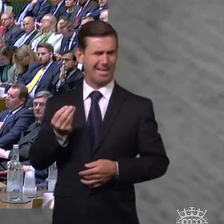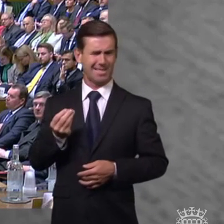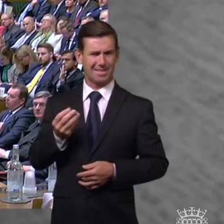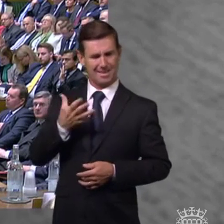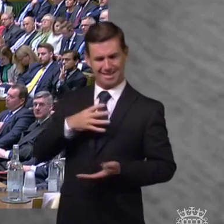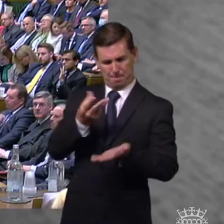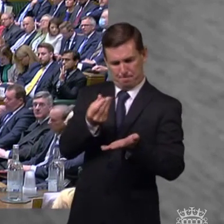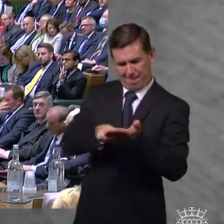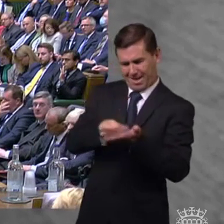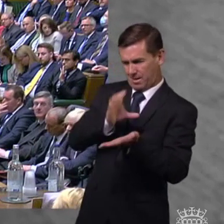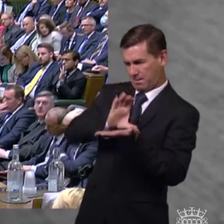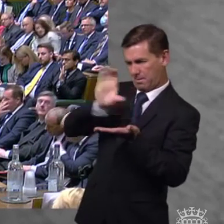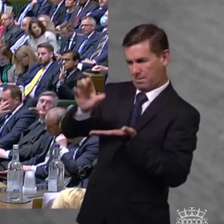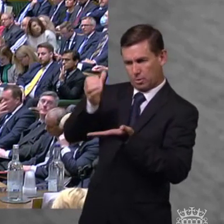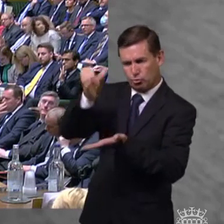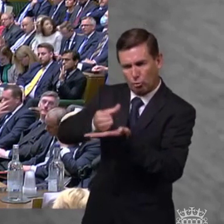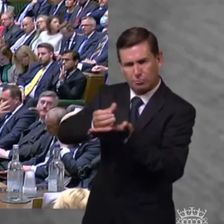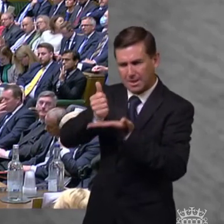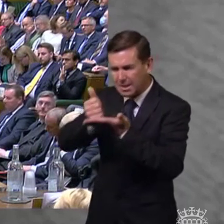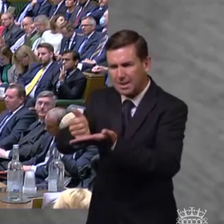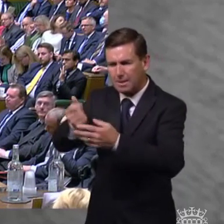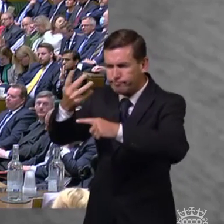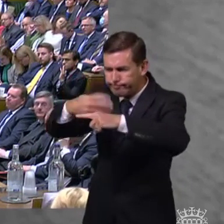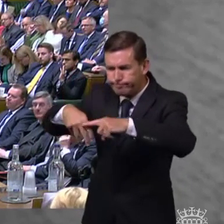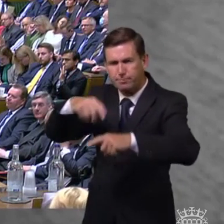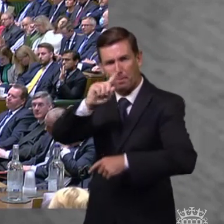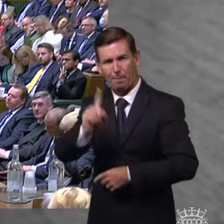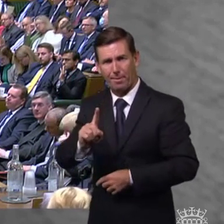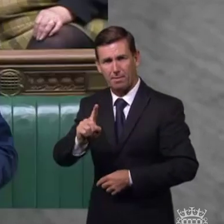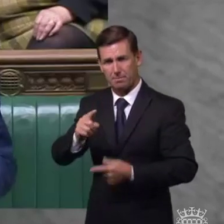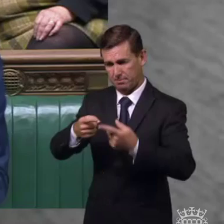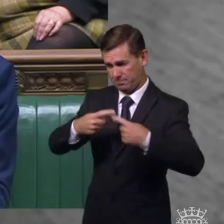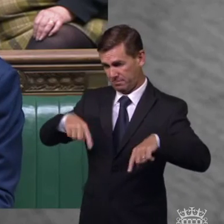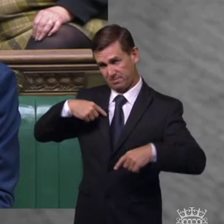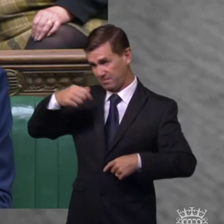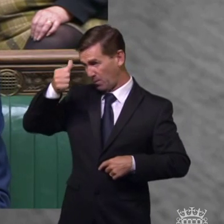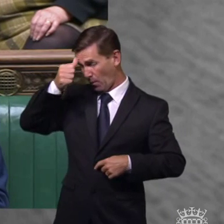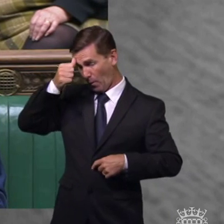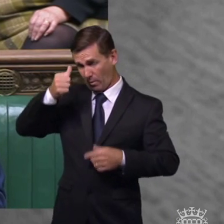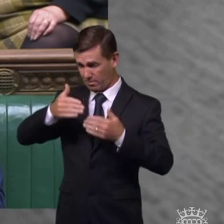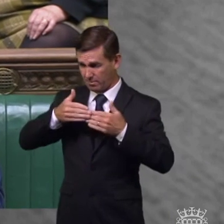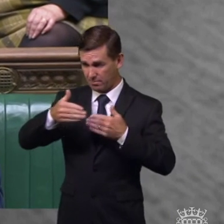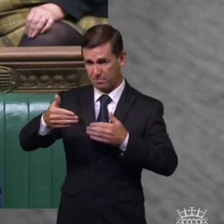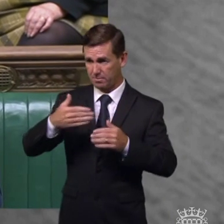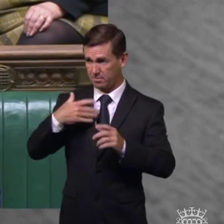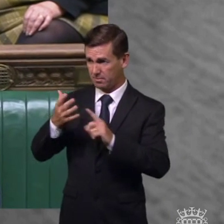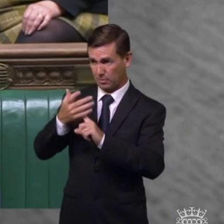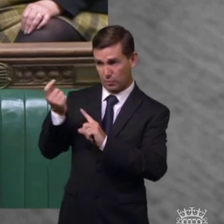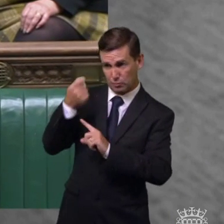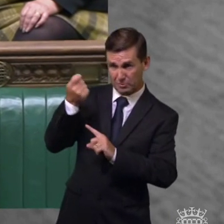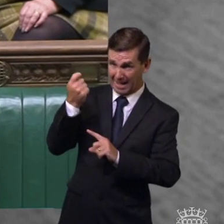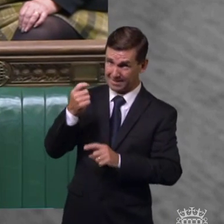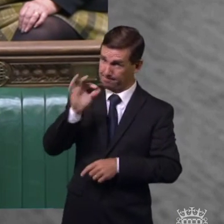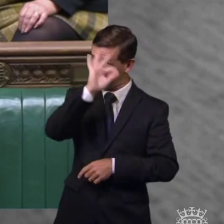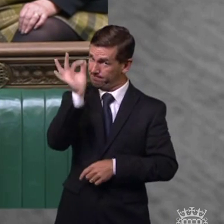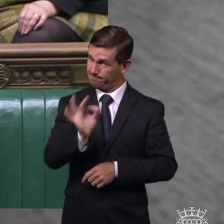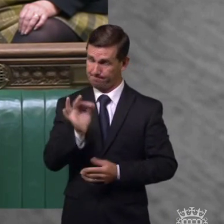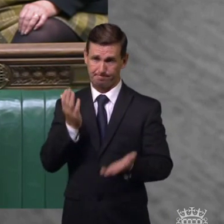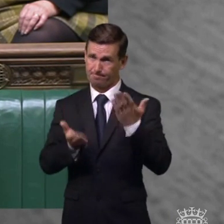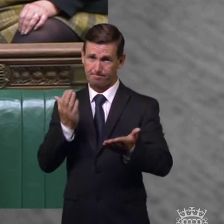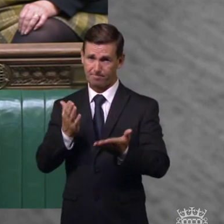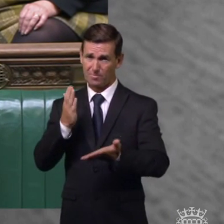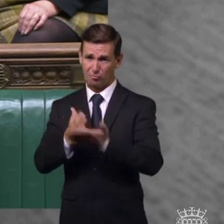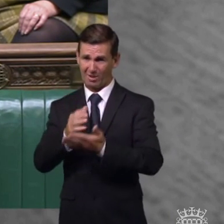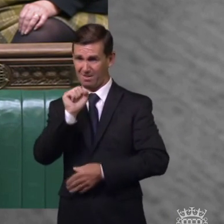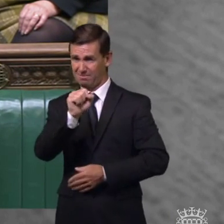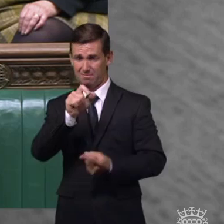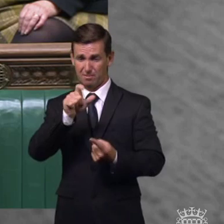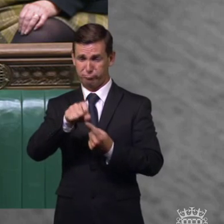This is a difficult task with no guarantee of success, so it should concern us all that the Prime Minister’s judgment on Afghanistan has been appalling.